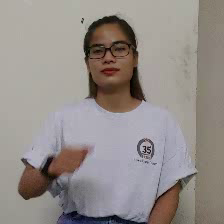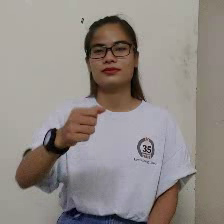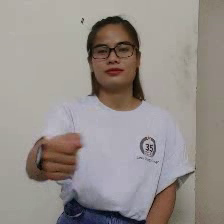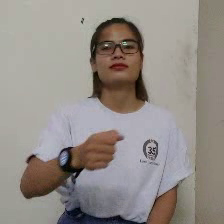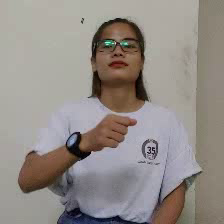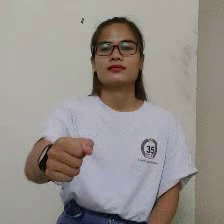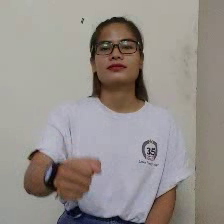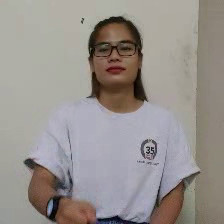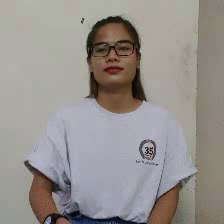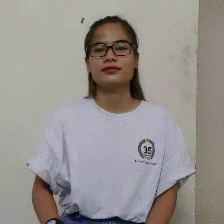Phỏng vấn